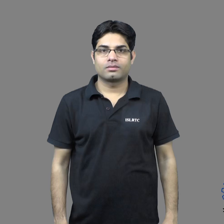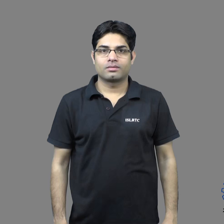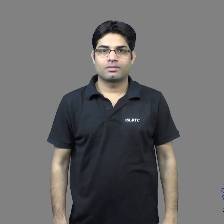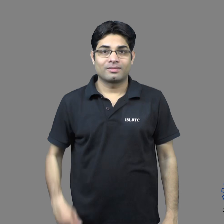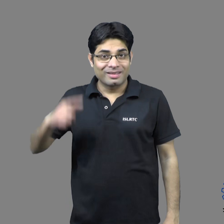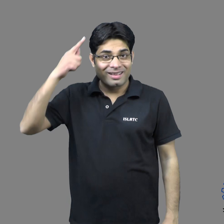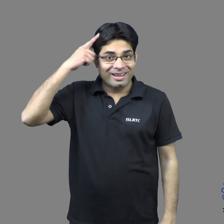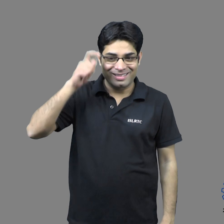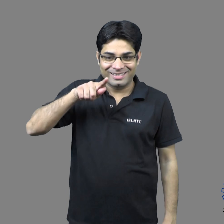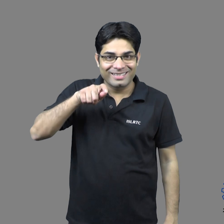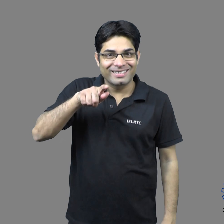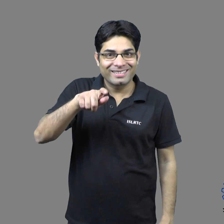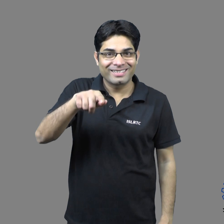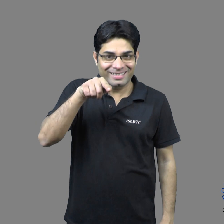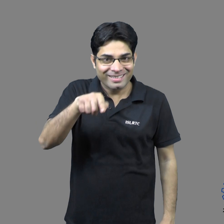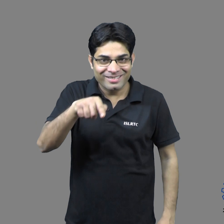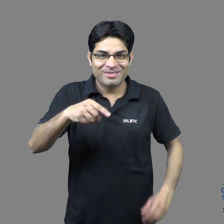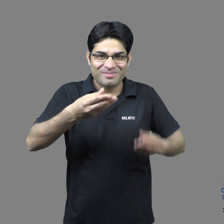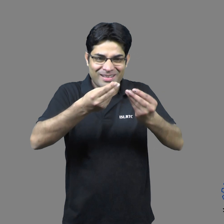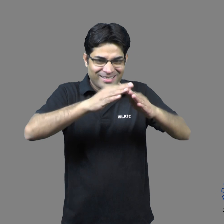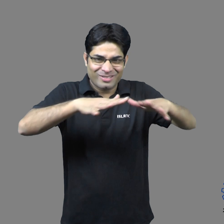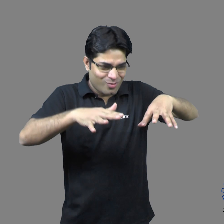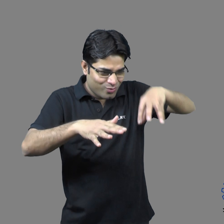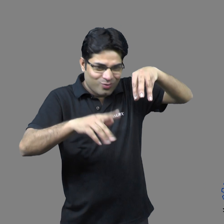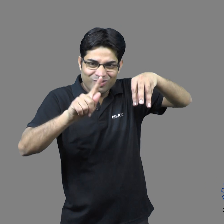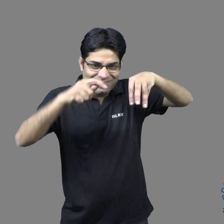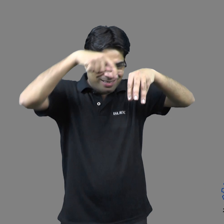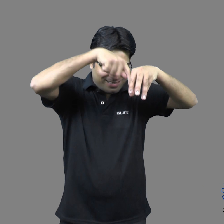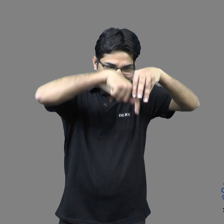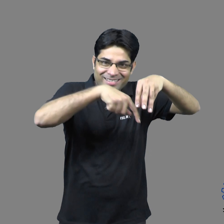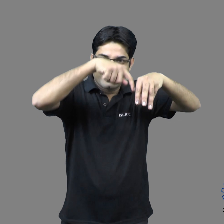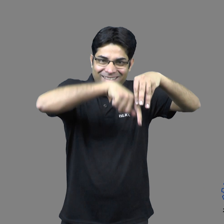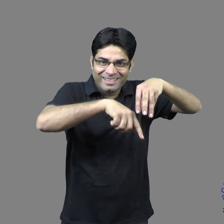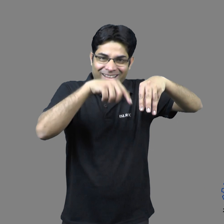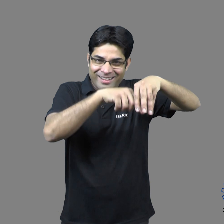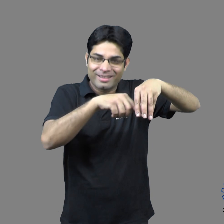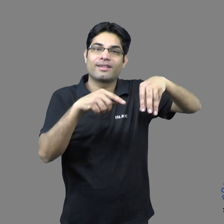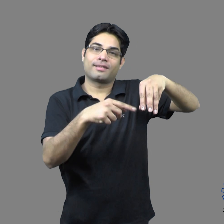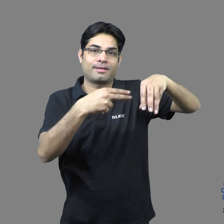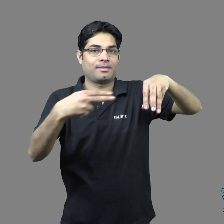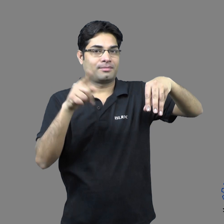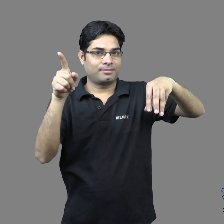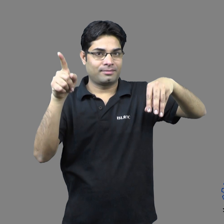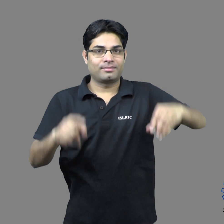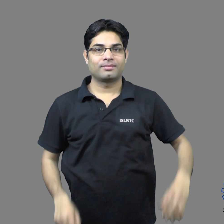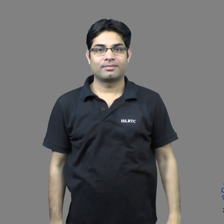Anthill Colony Mound